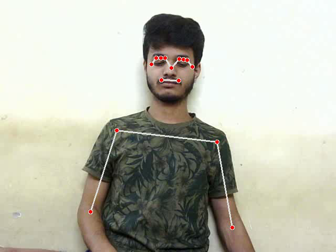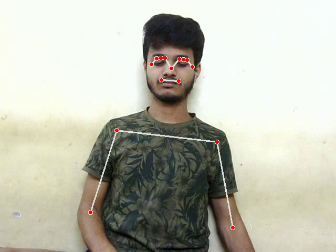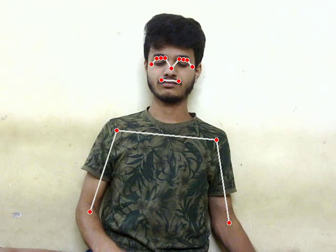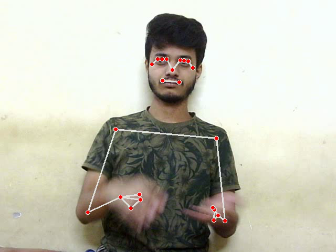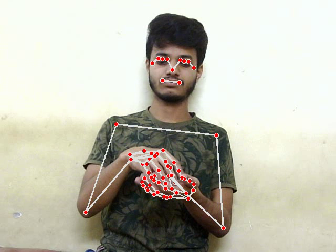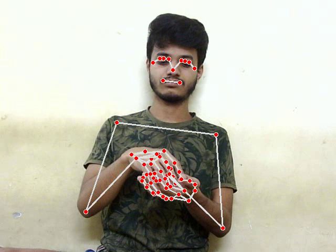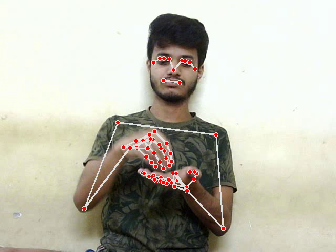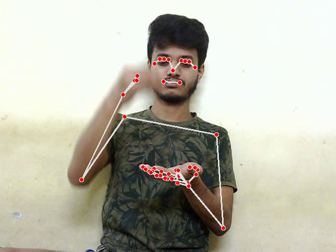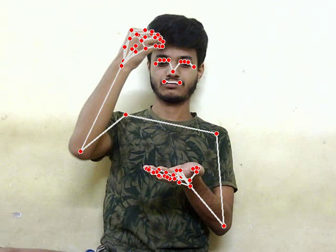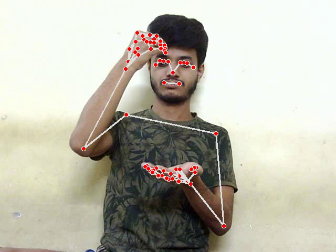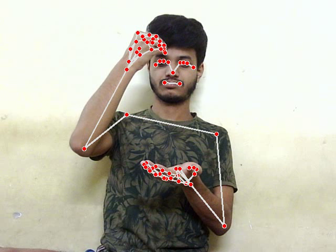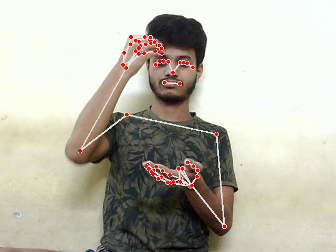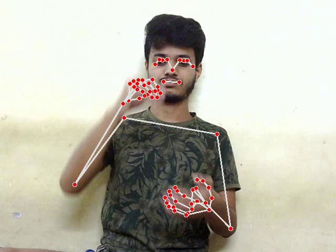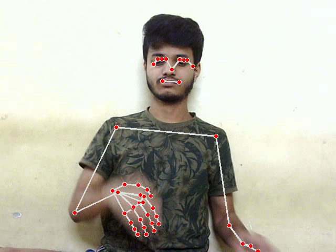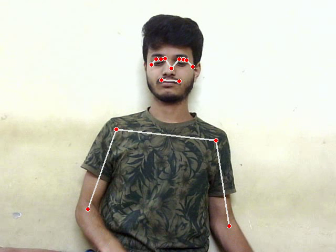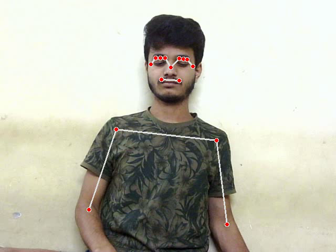learn